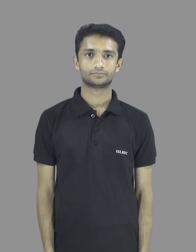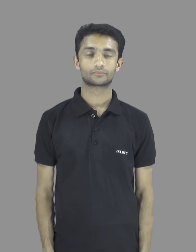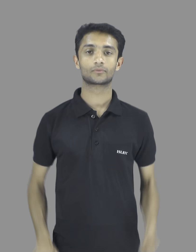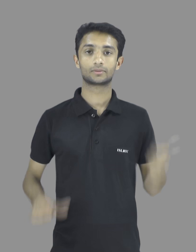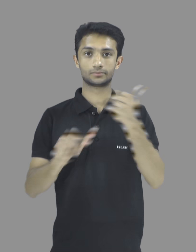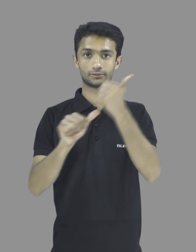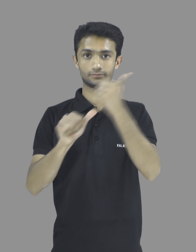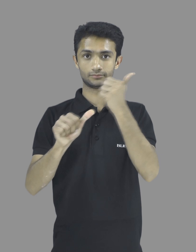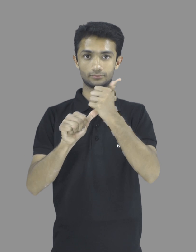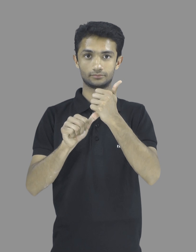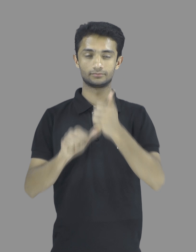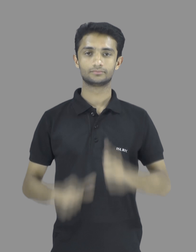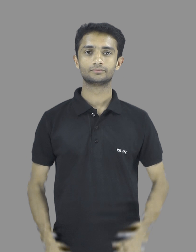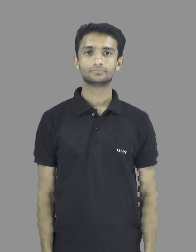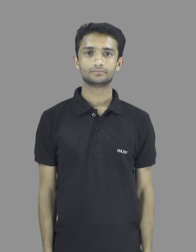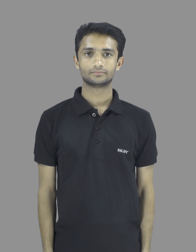Assistant